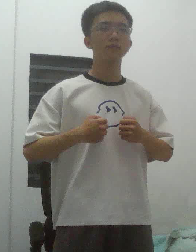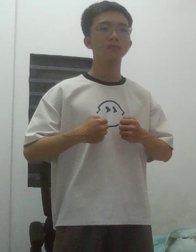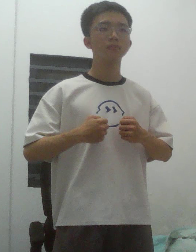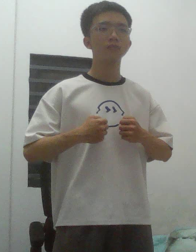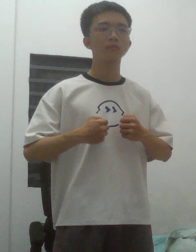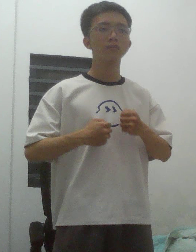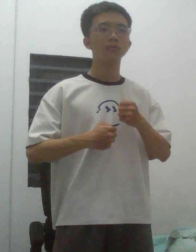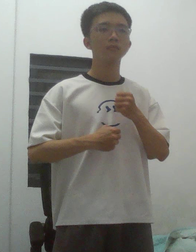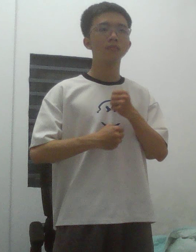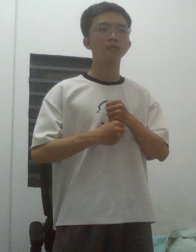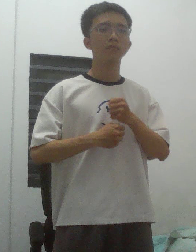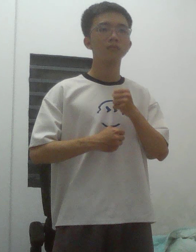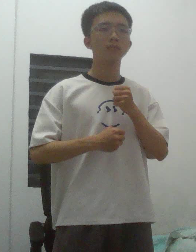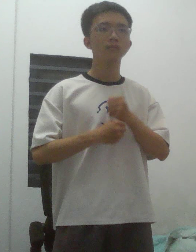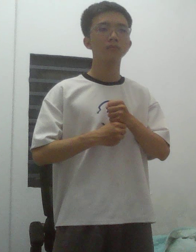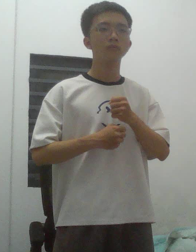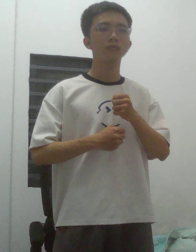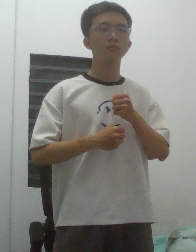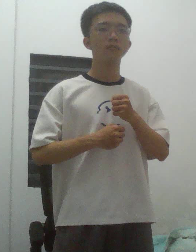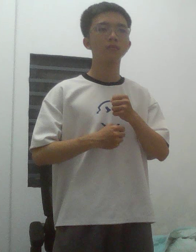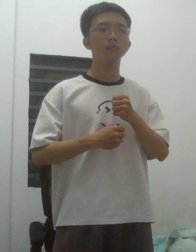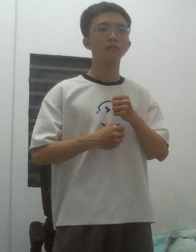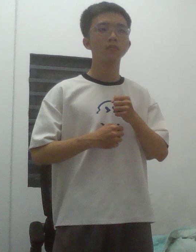cong viec